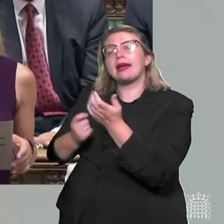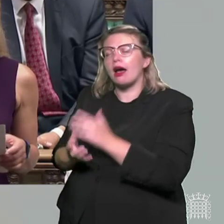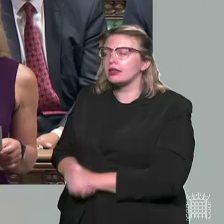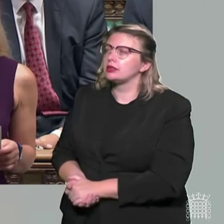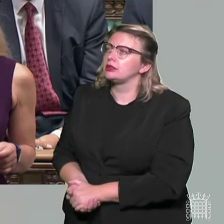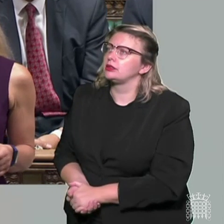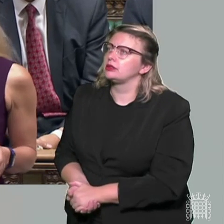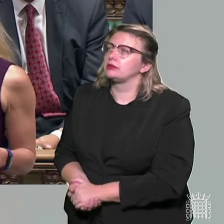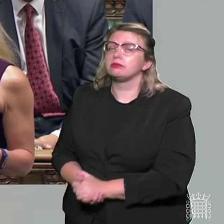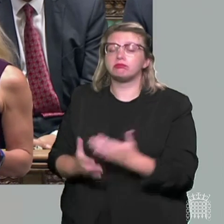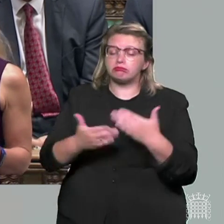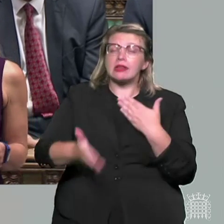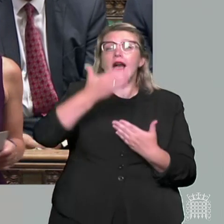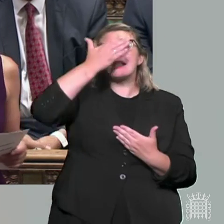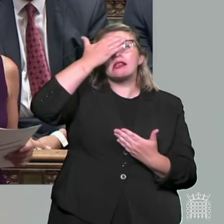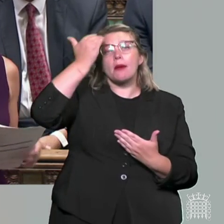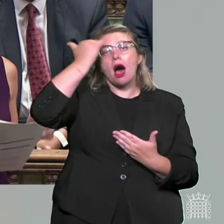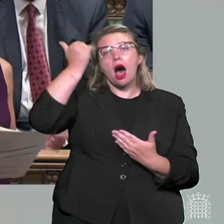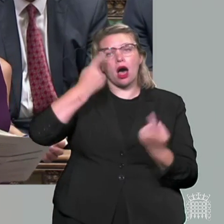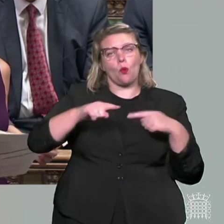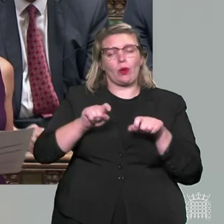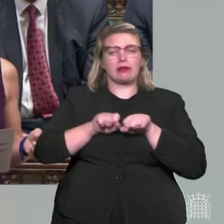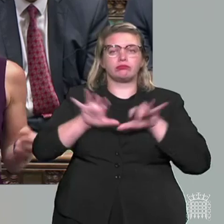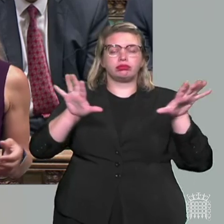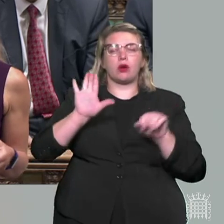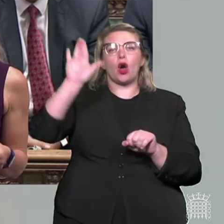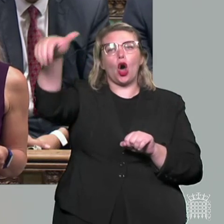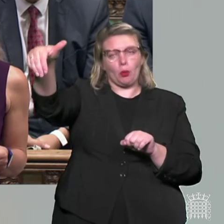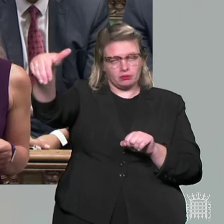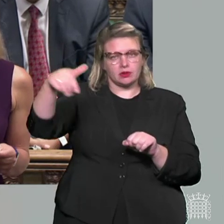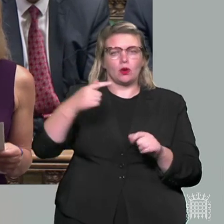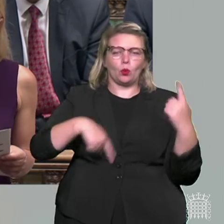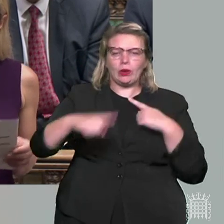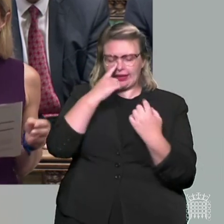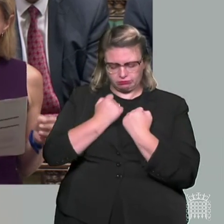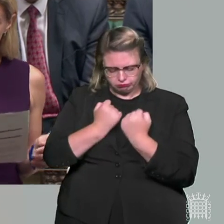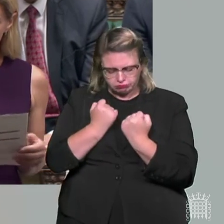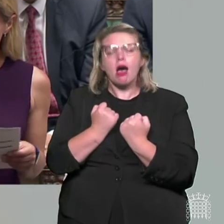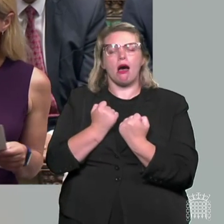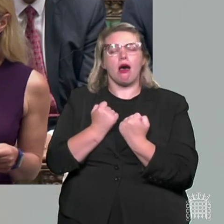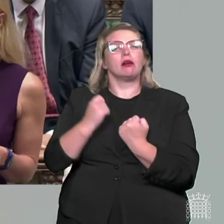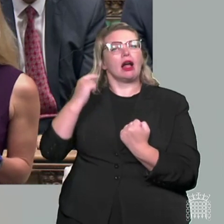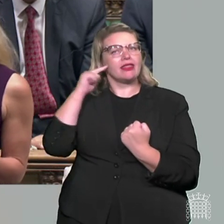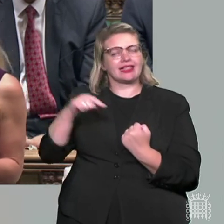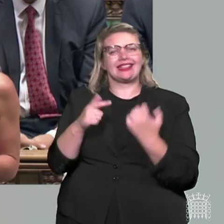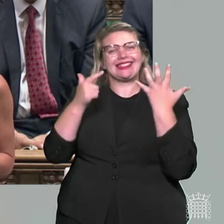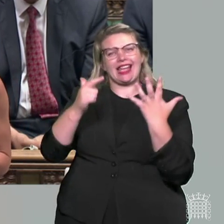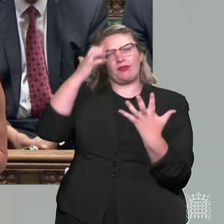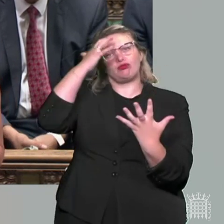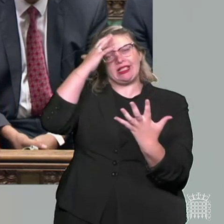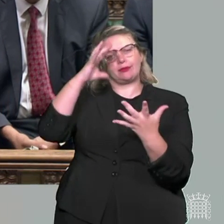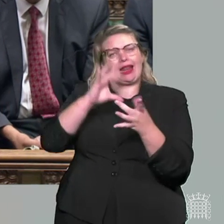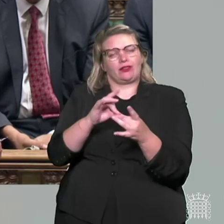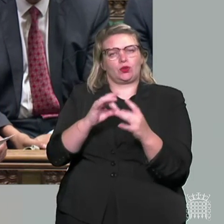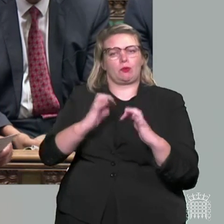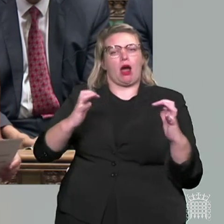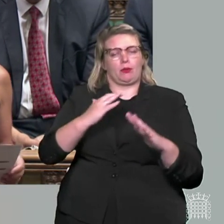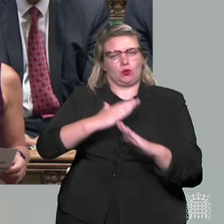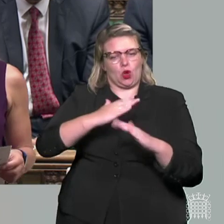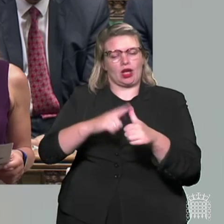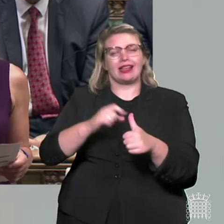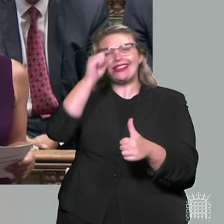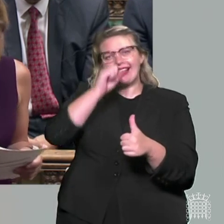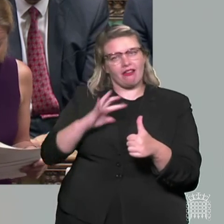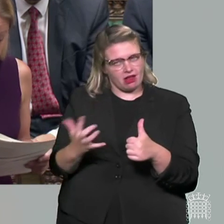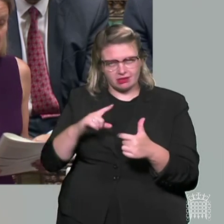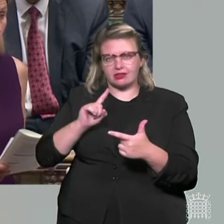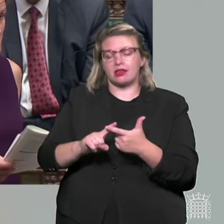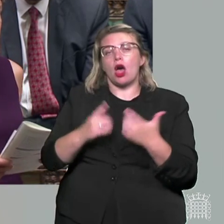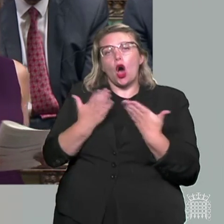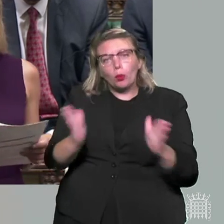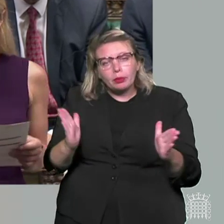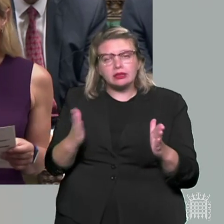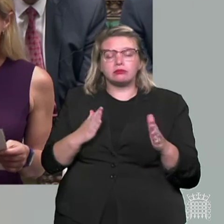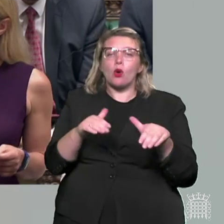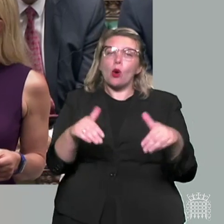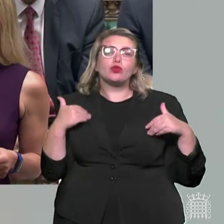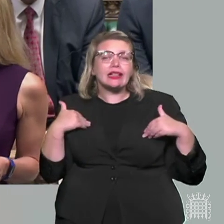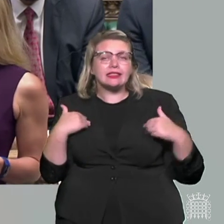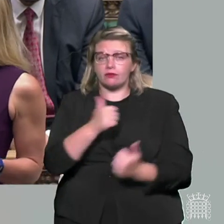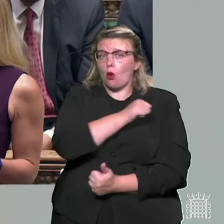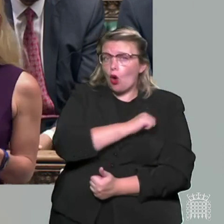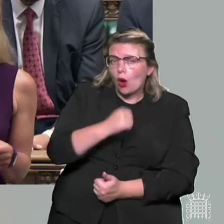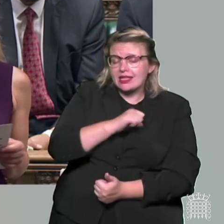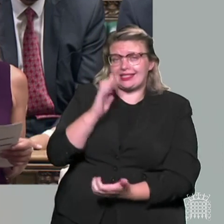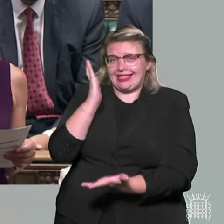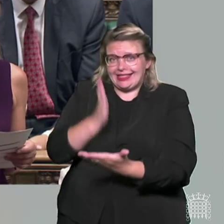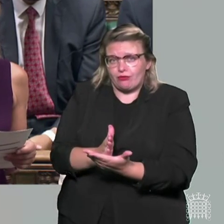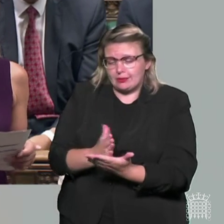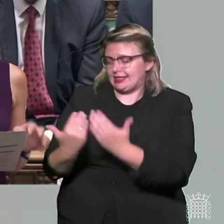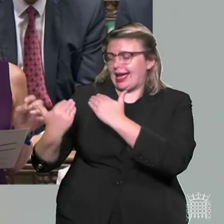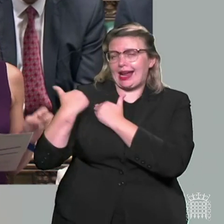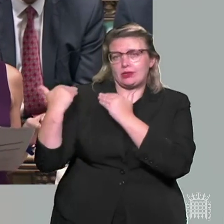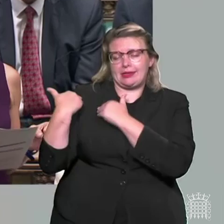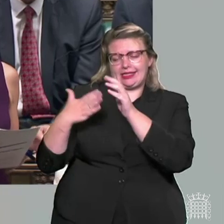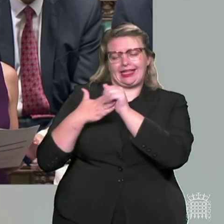Summer recess gives all parliamentarians an opportunity to reflect on our ability to uphold the seven principles of public life: selflessness, openness, objectivity, honesty, integrity, accountability and leadership.